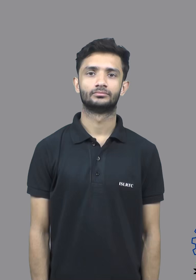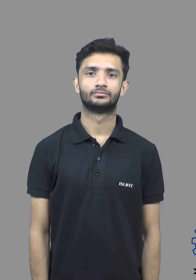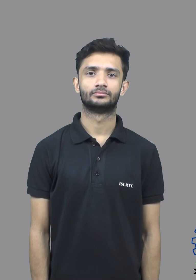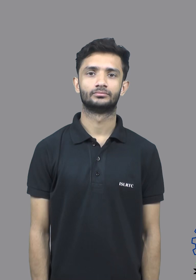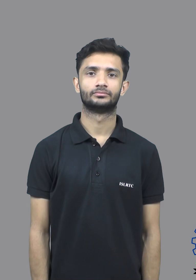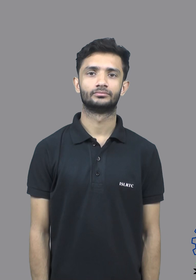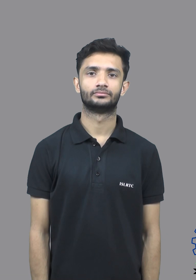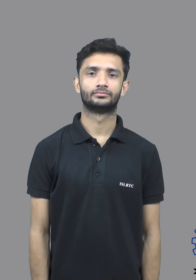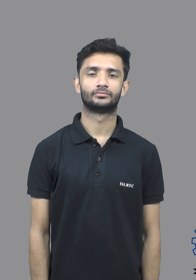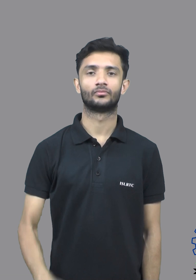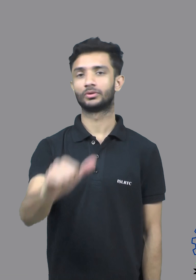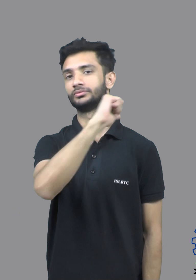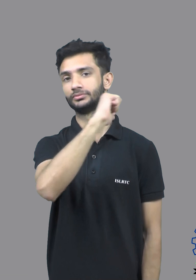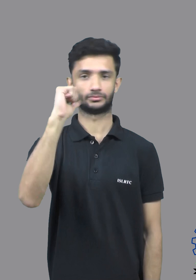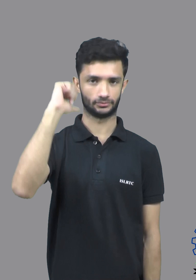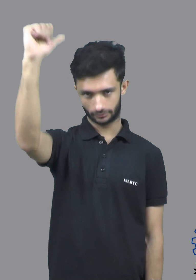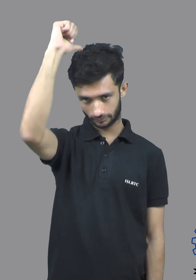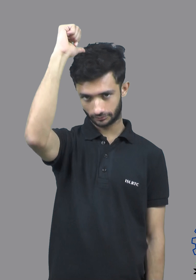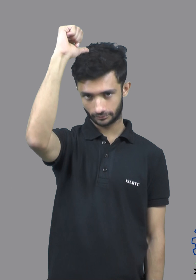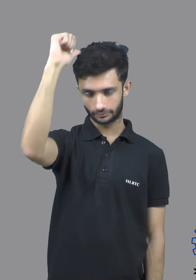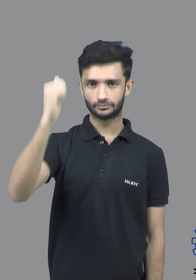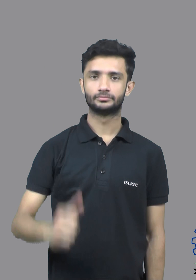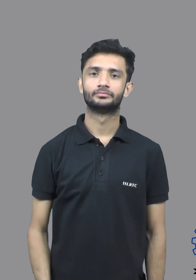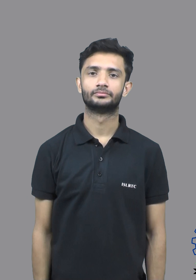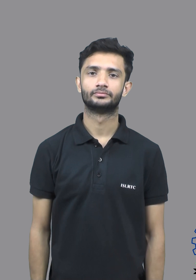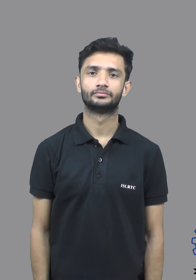Bath